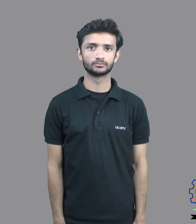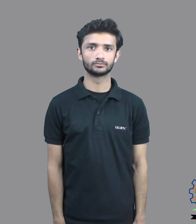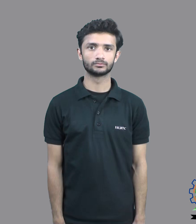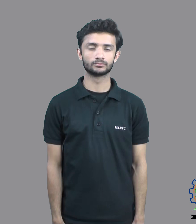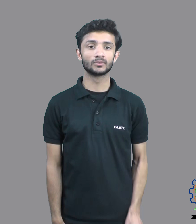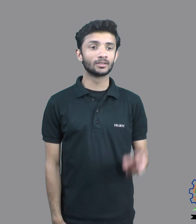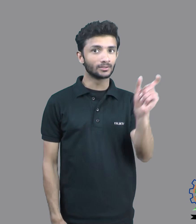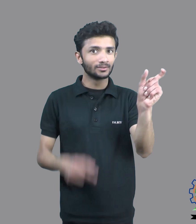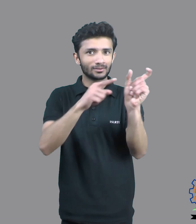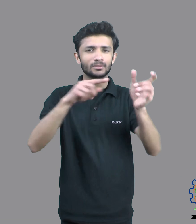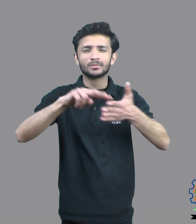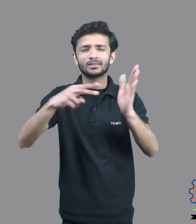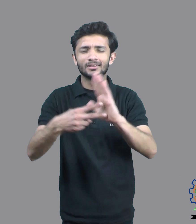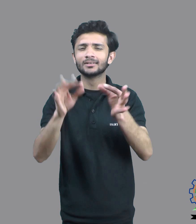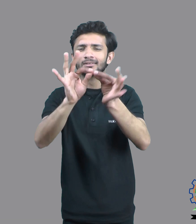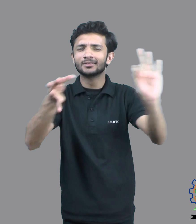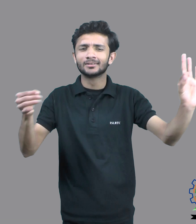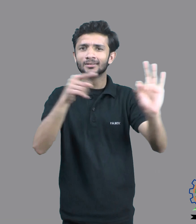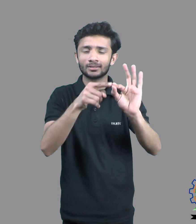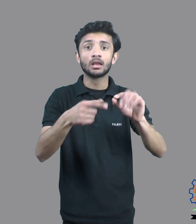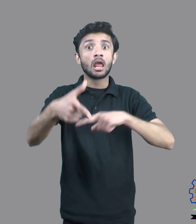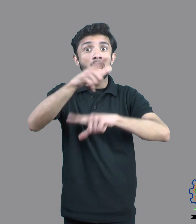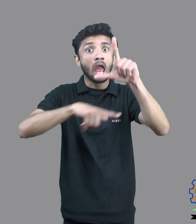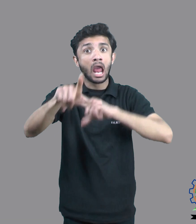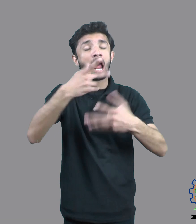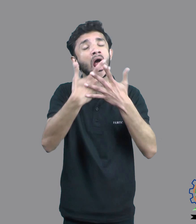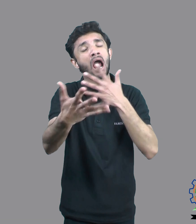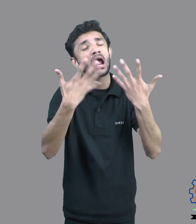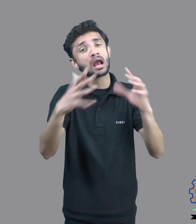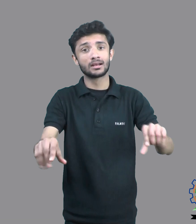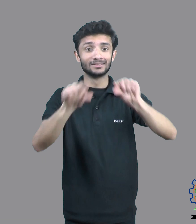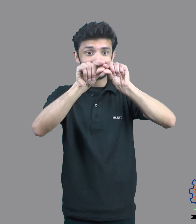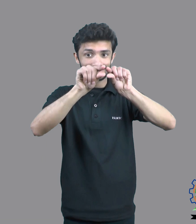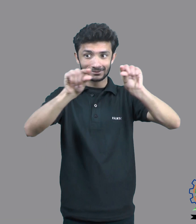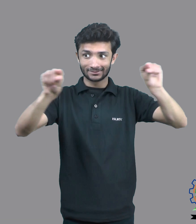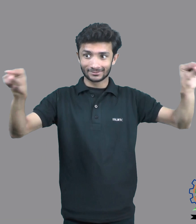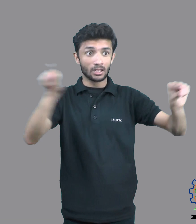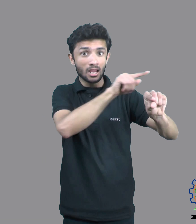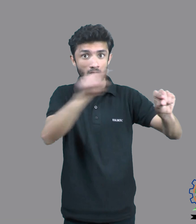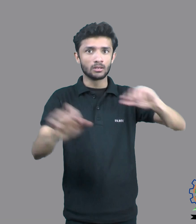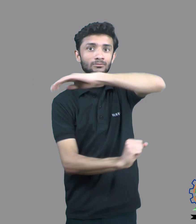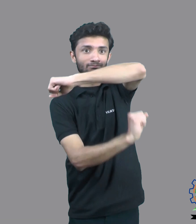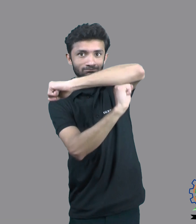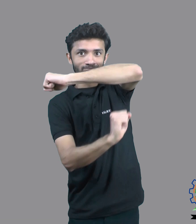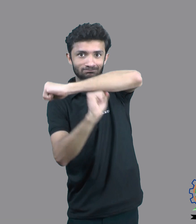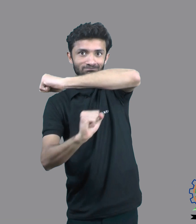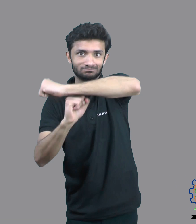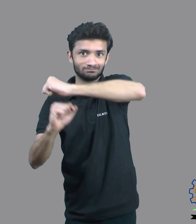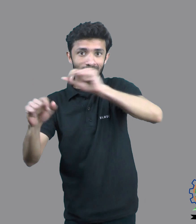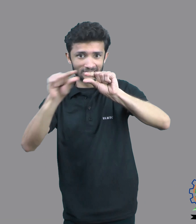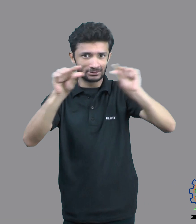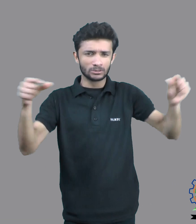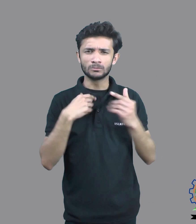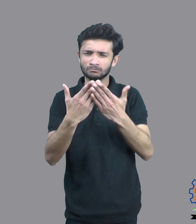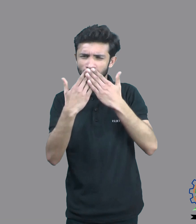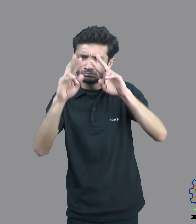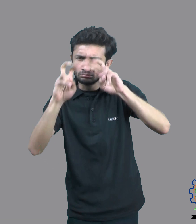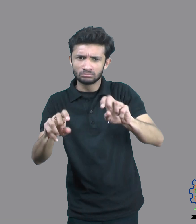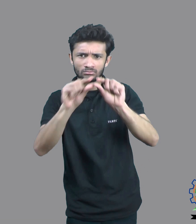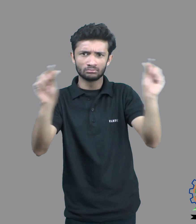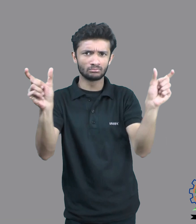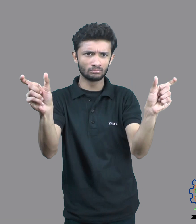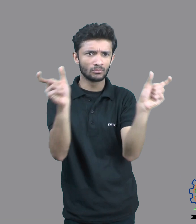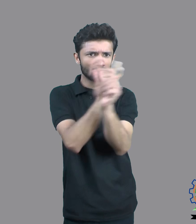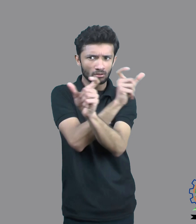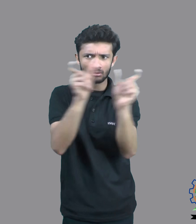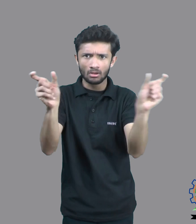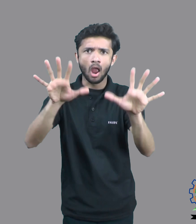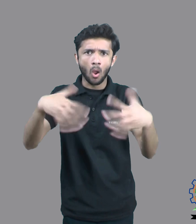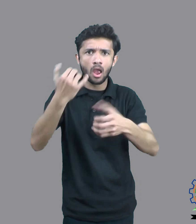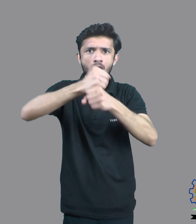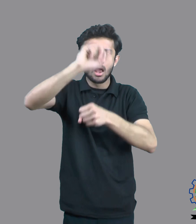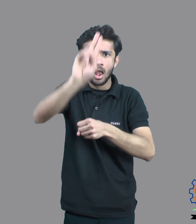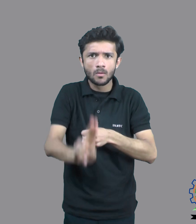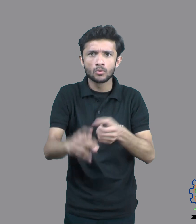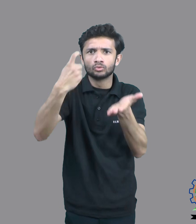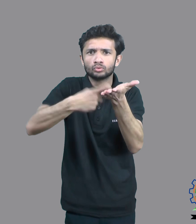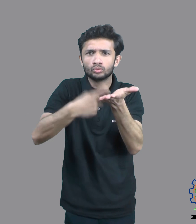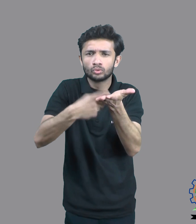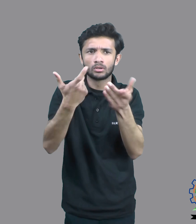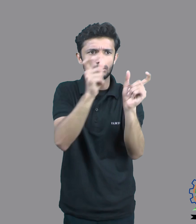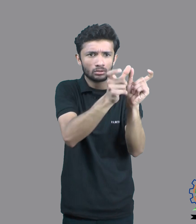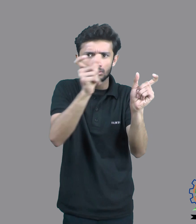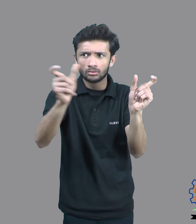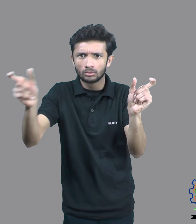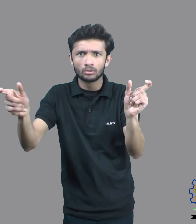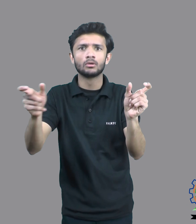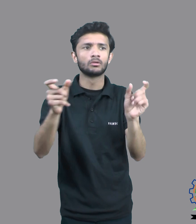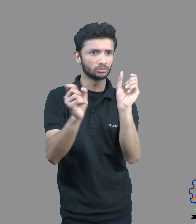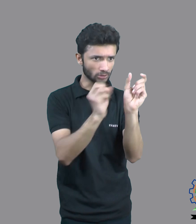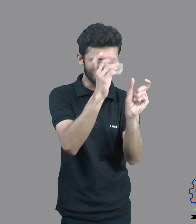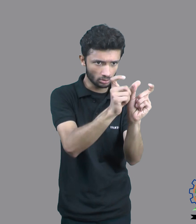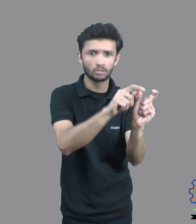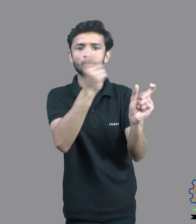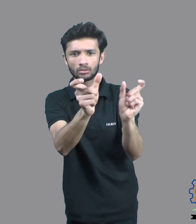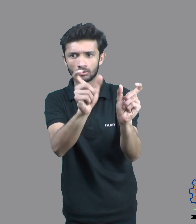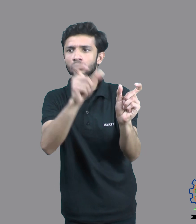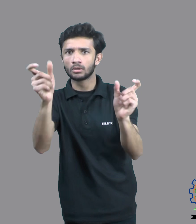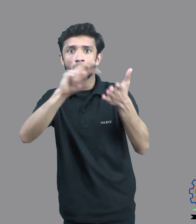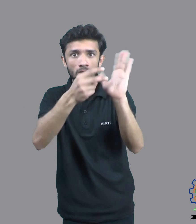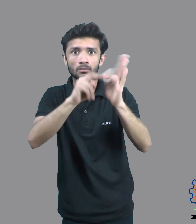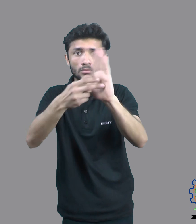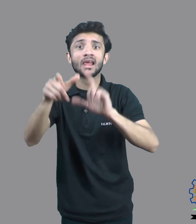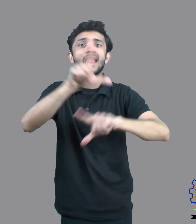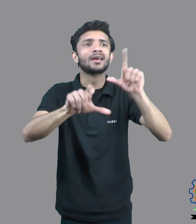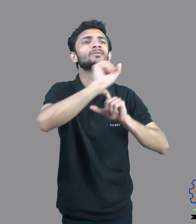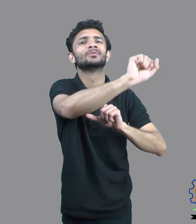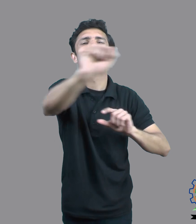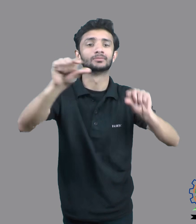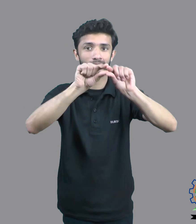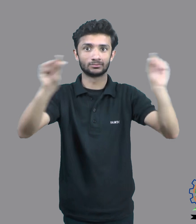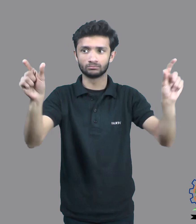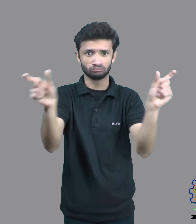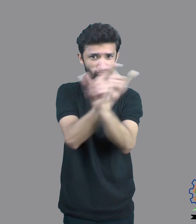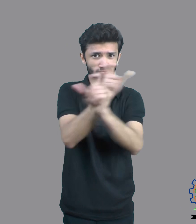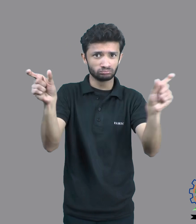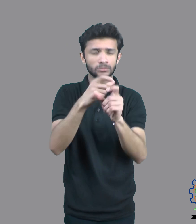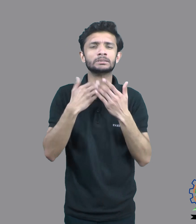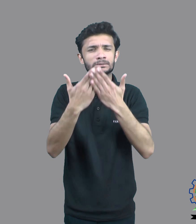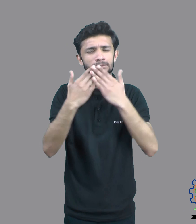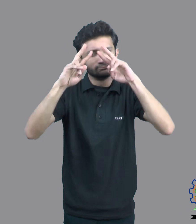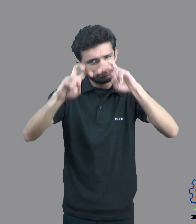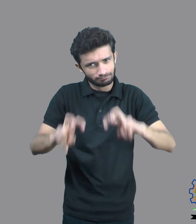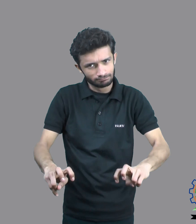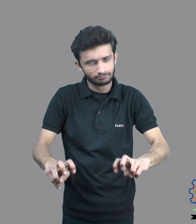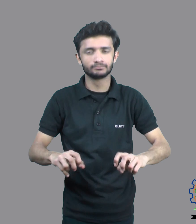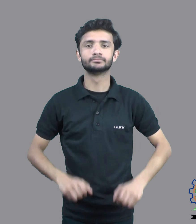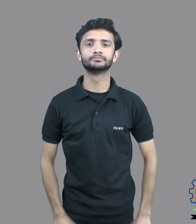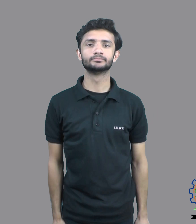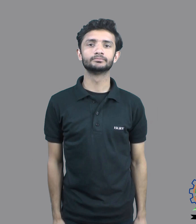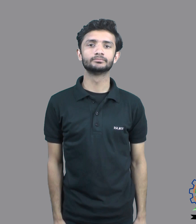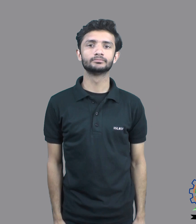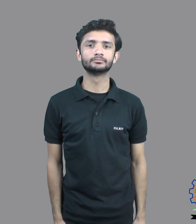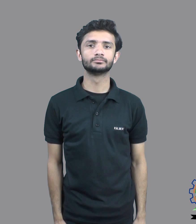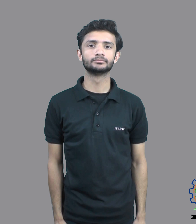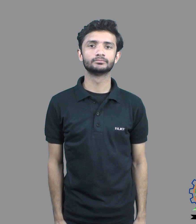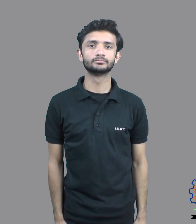Syntax